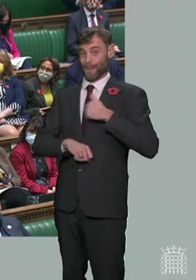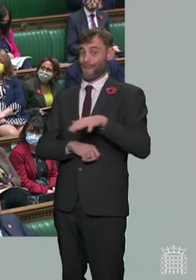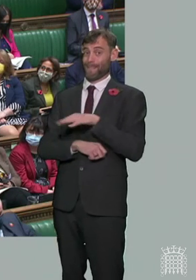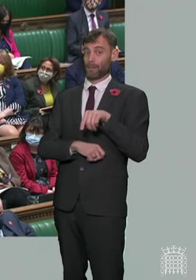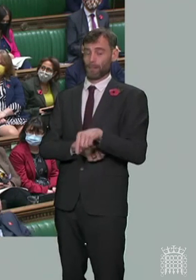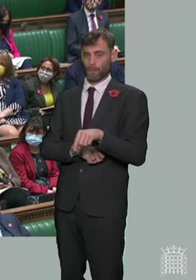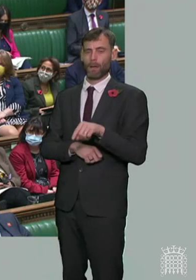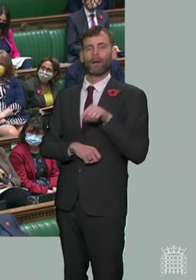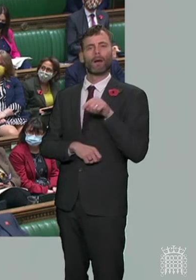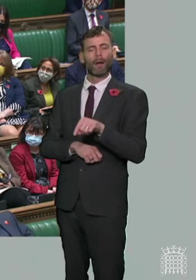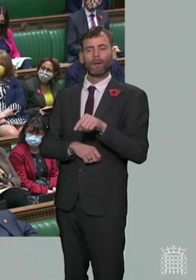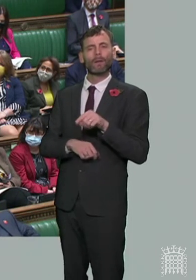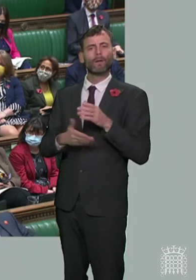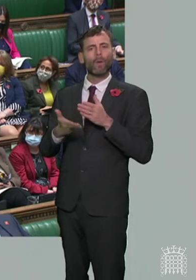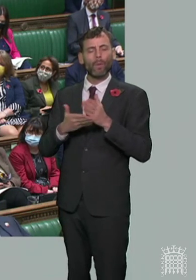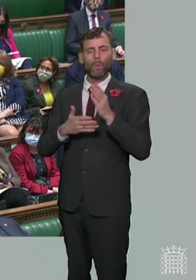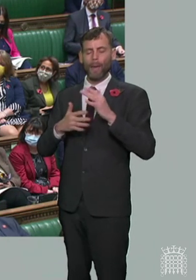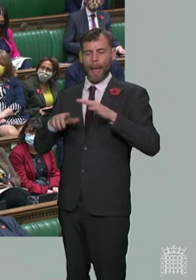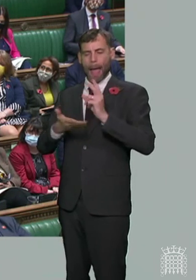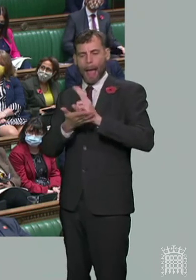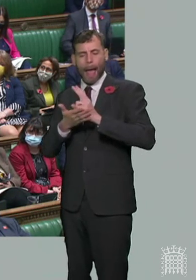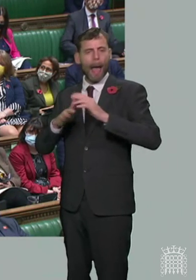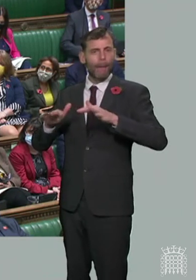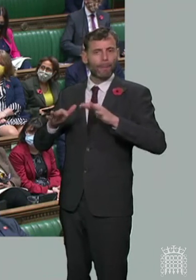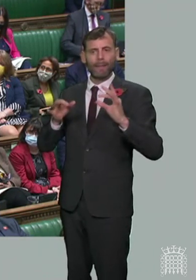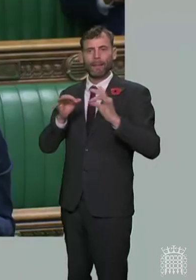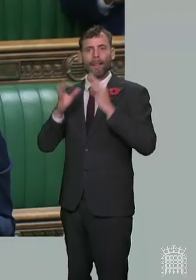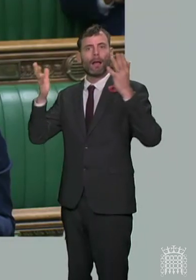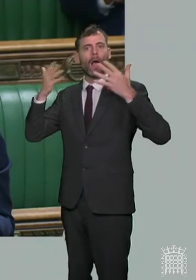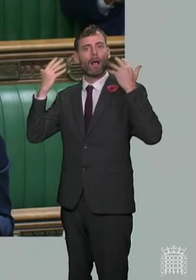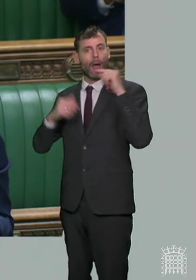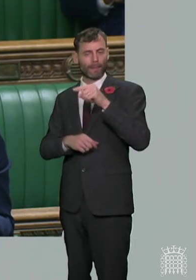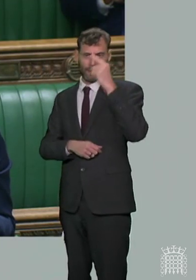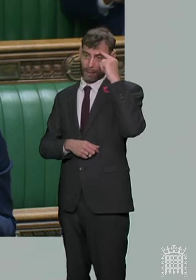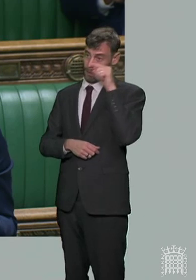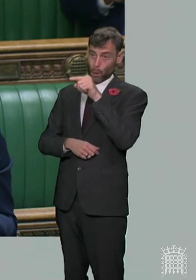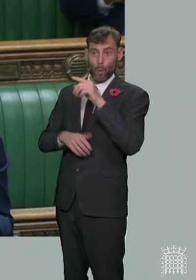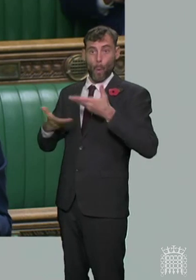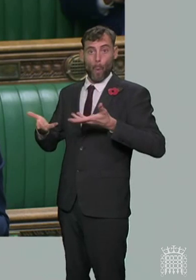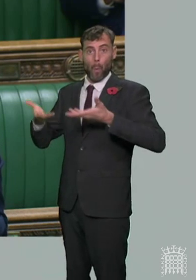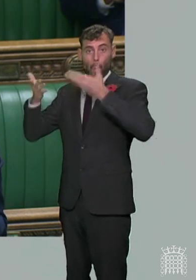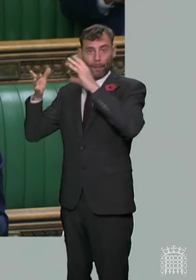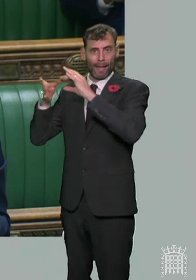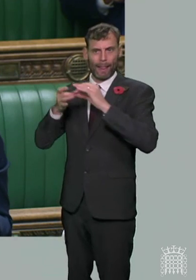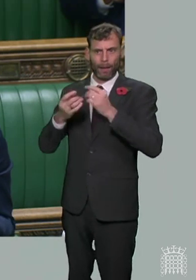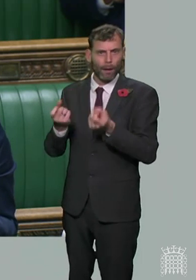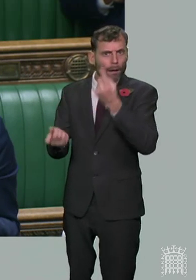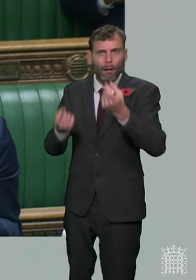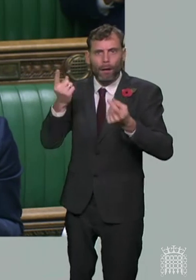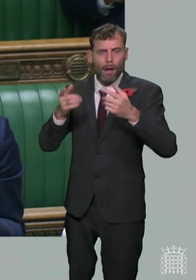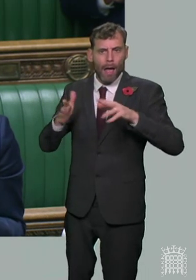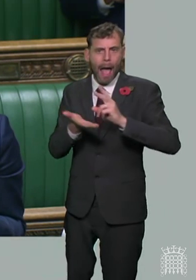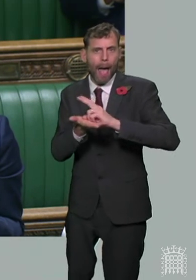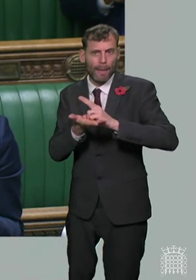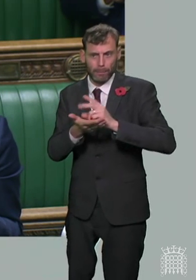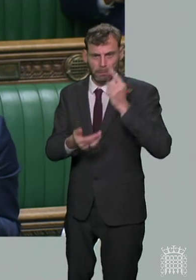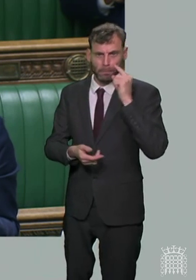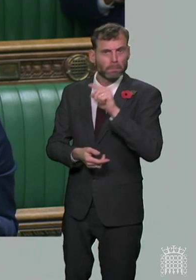It started the epilepsy climate change initiative to better understand the effects of global warming on epilepsy, and the impact is already clear.